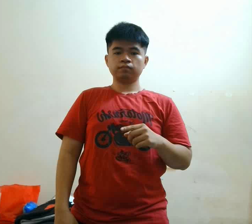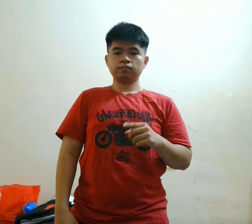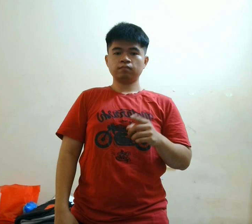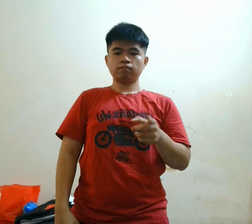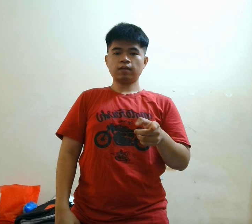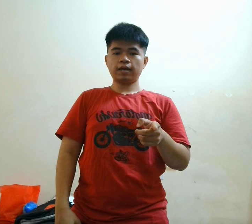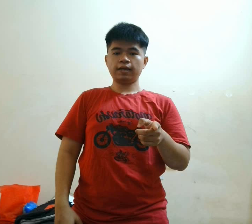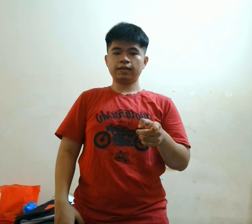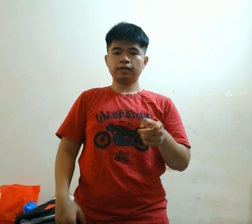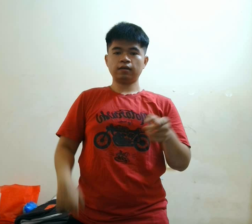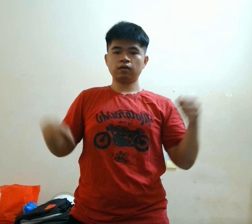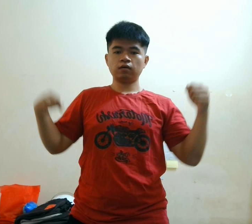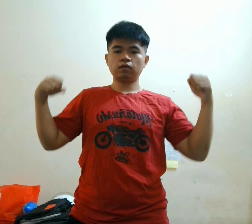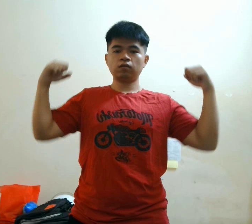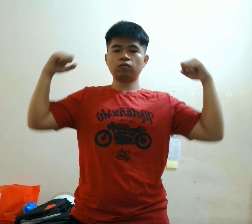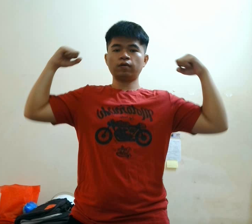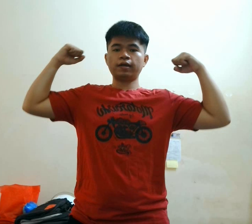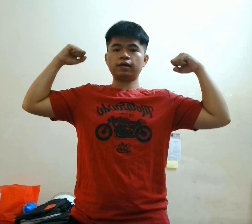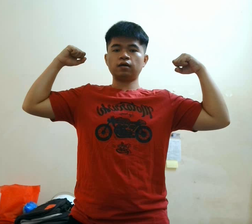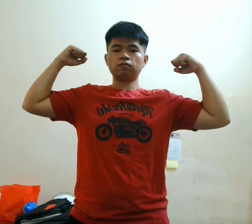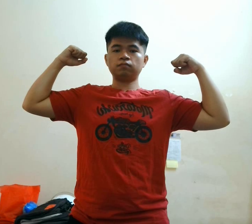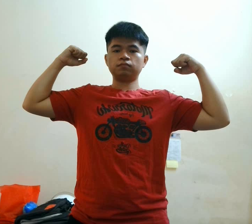ban khoe khong